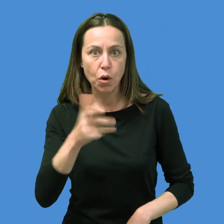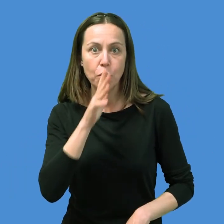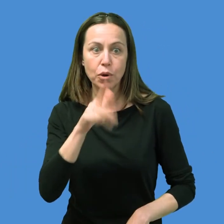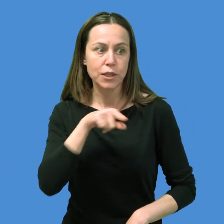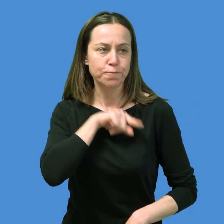motivo